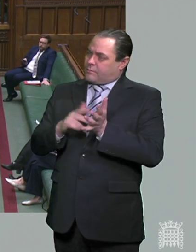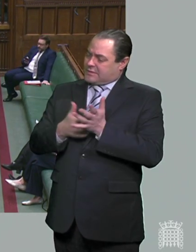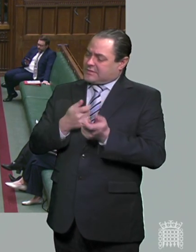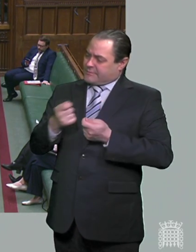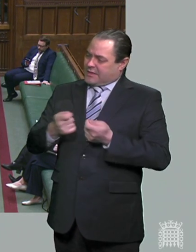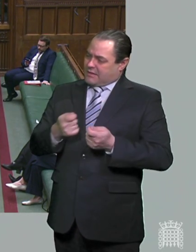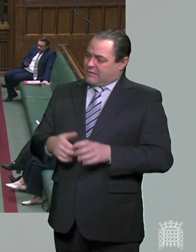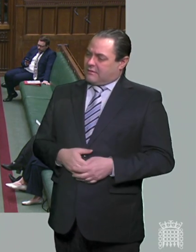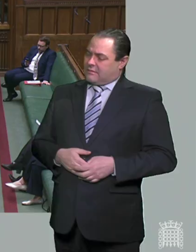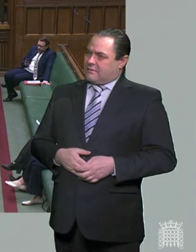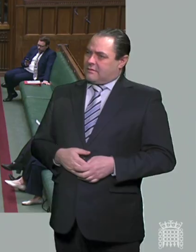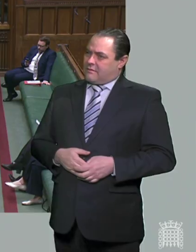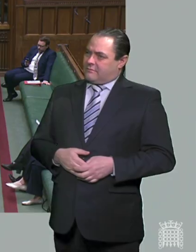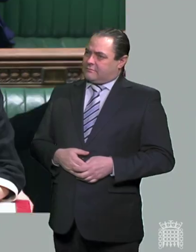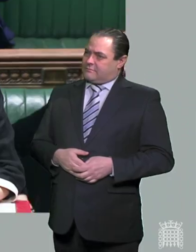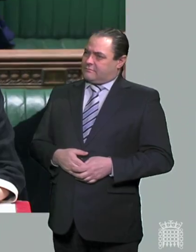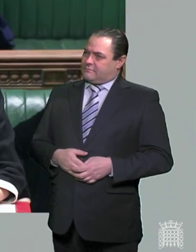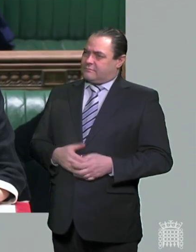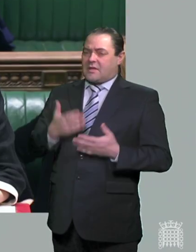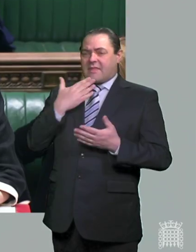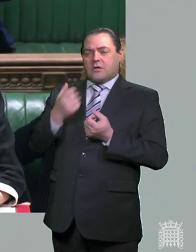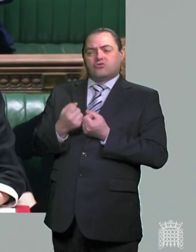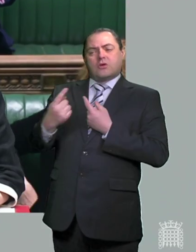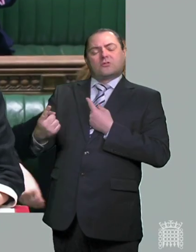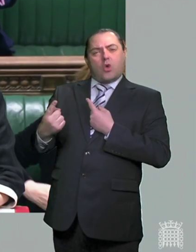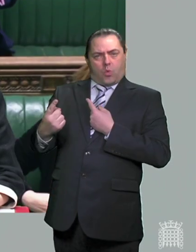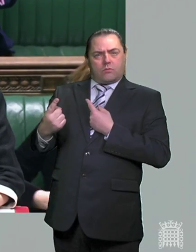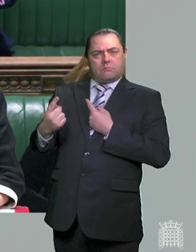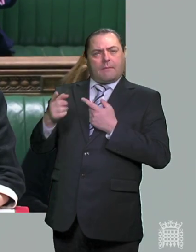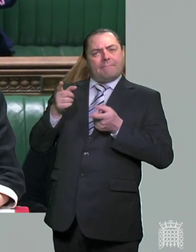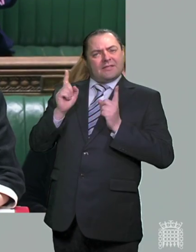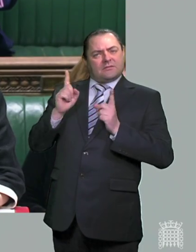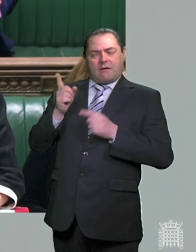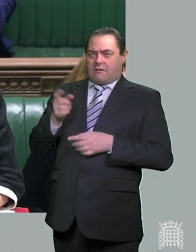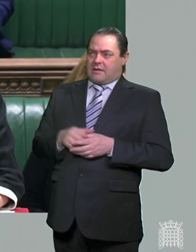I thank the shadow Minister for that question.